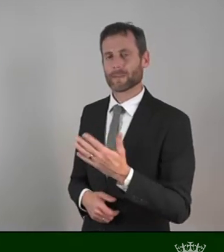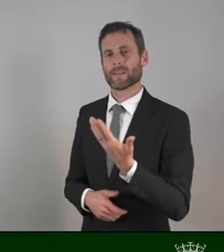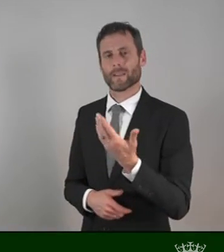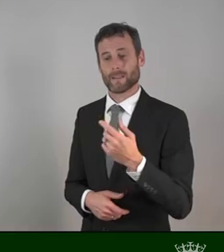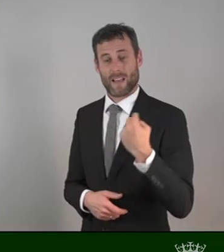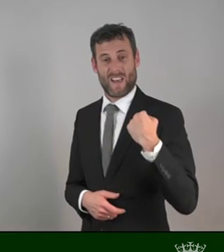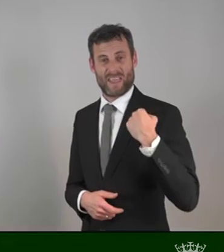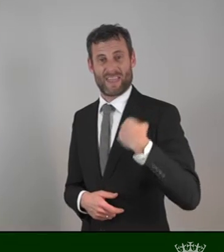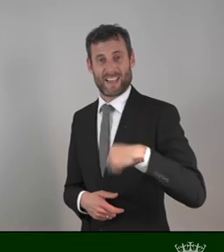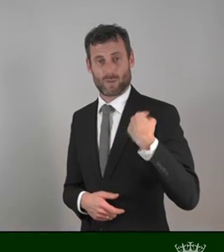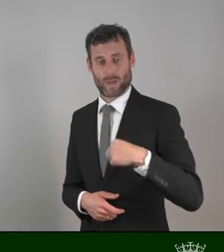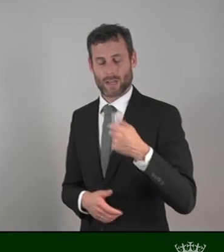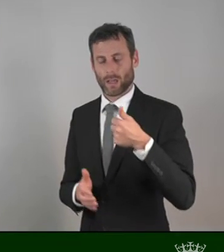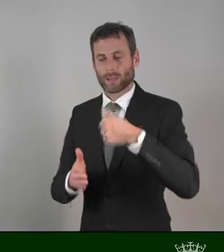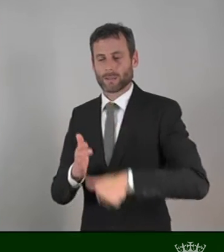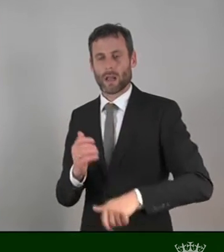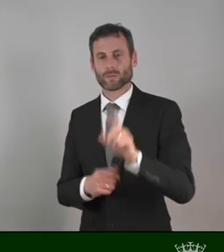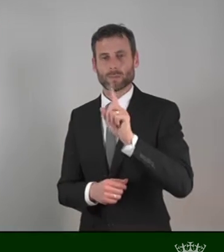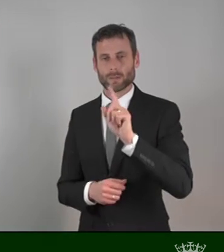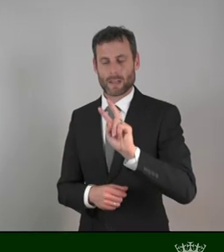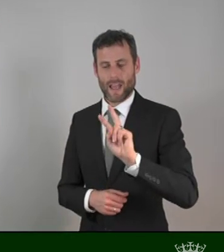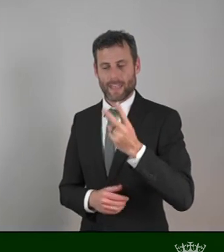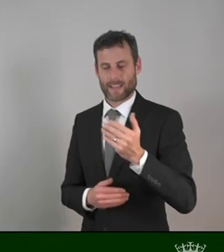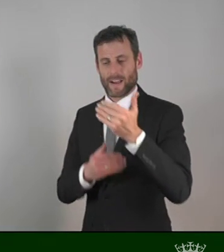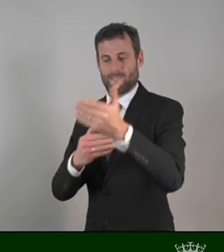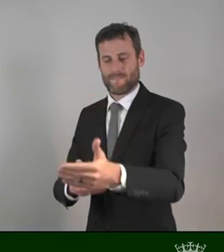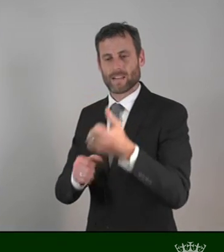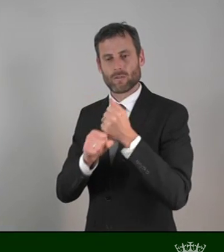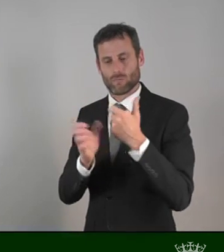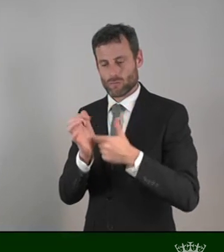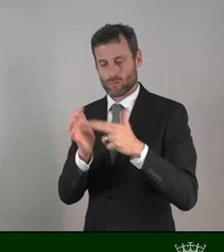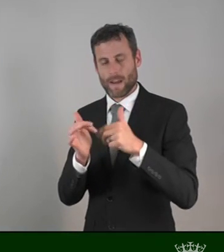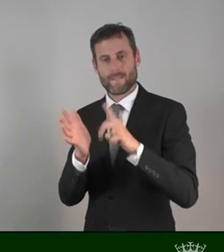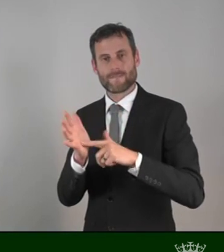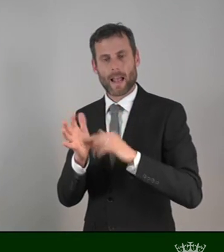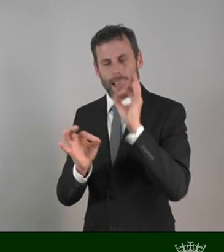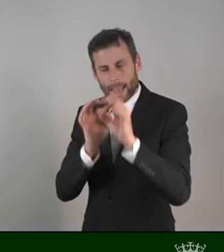This week sees the start of the second phase of the Grenfell inquiry.